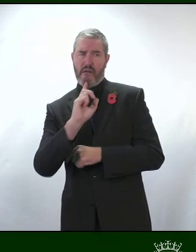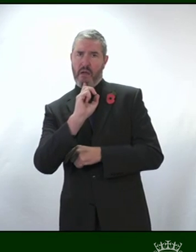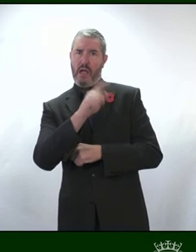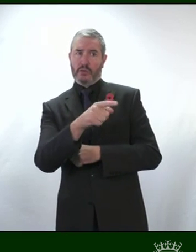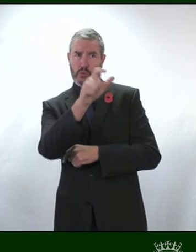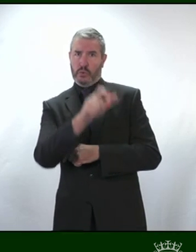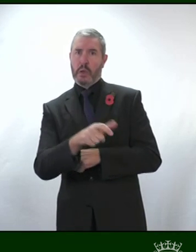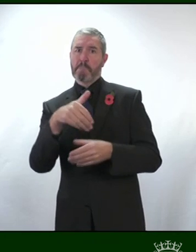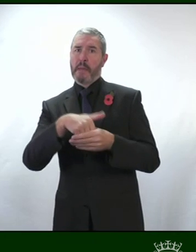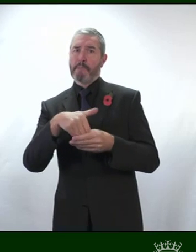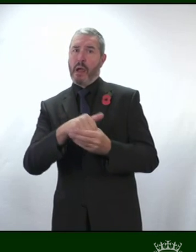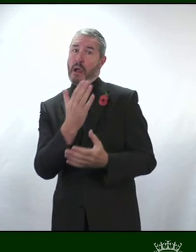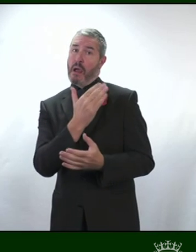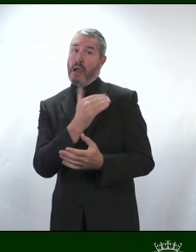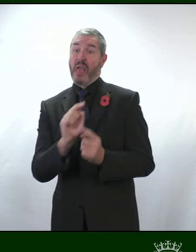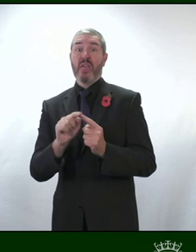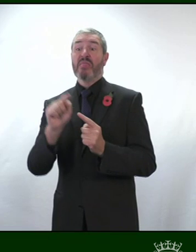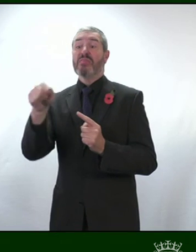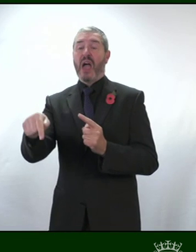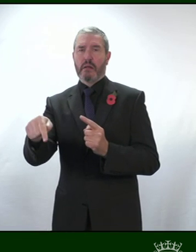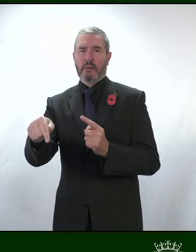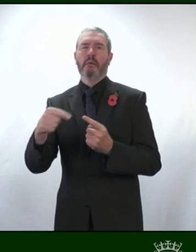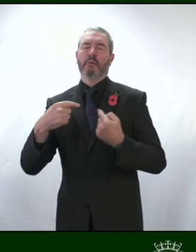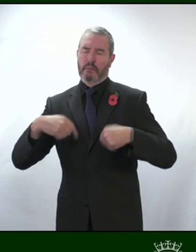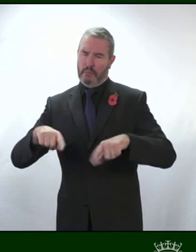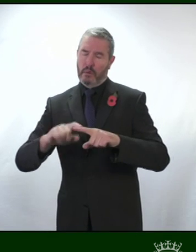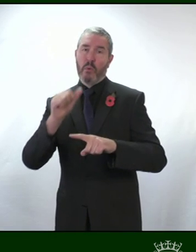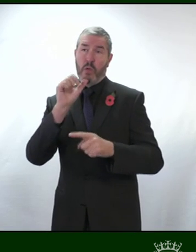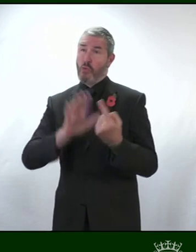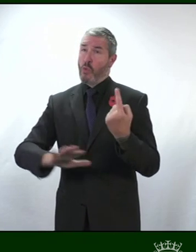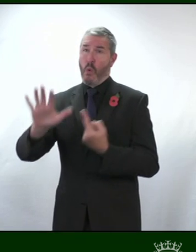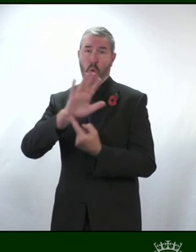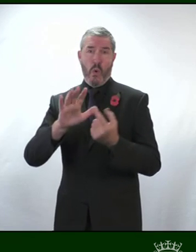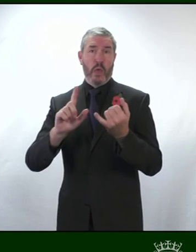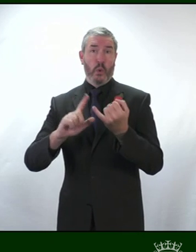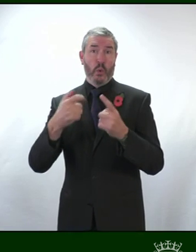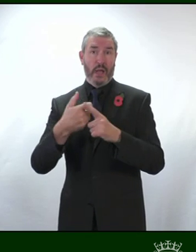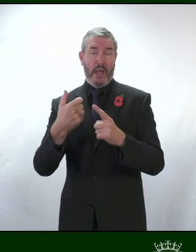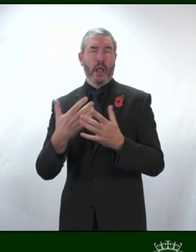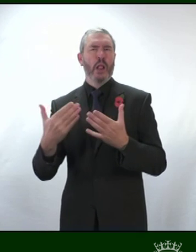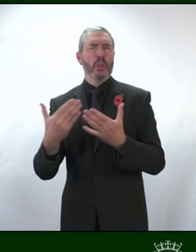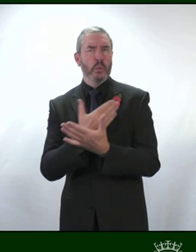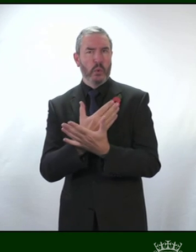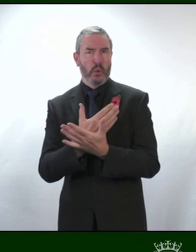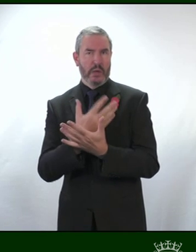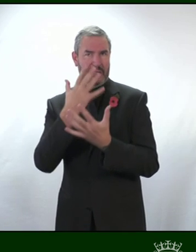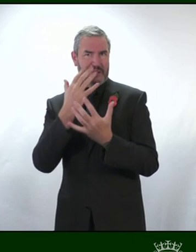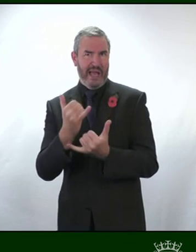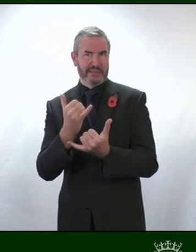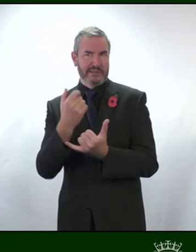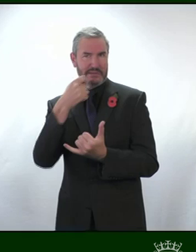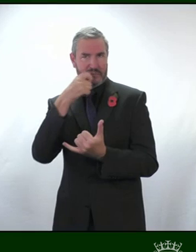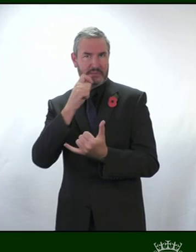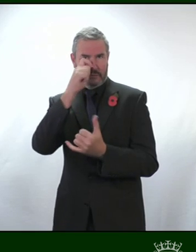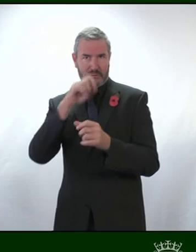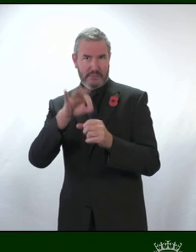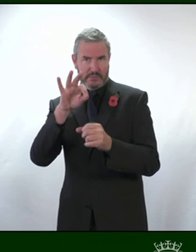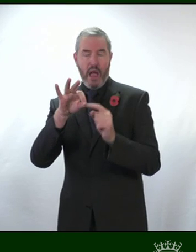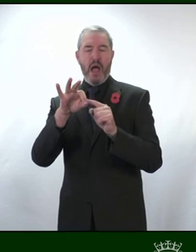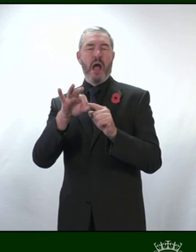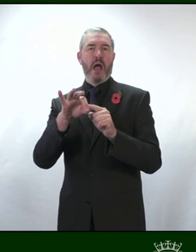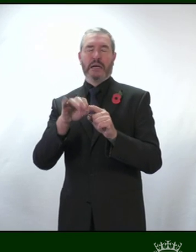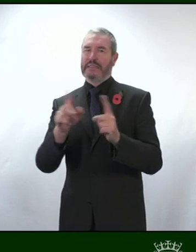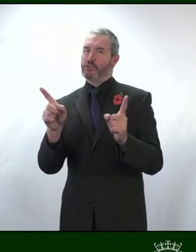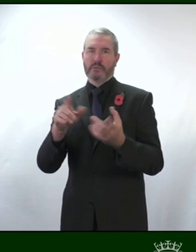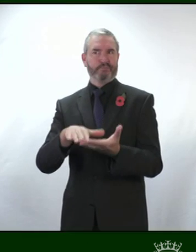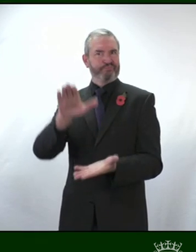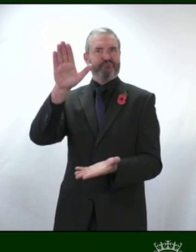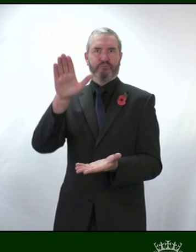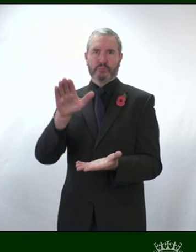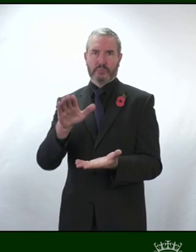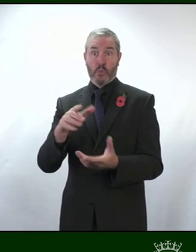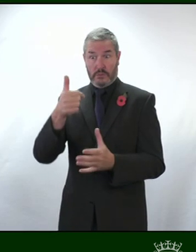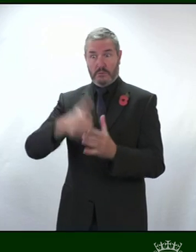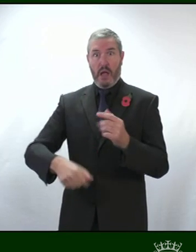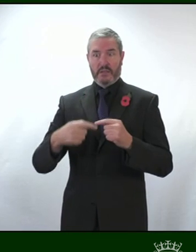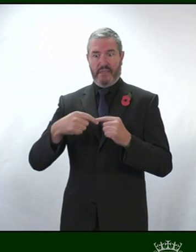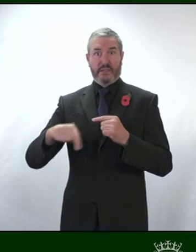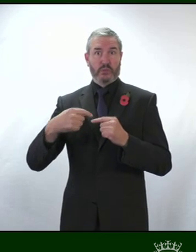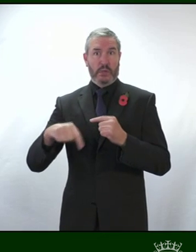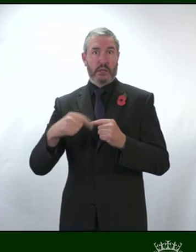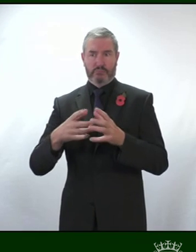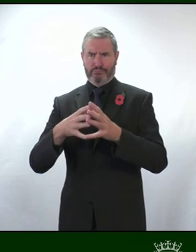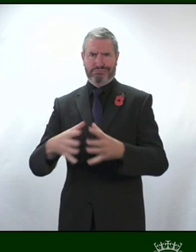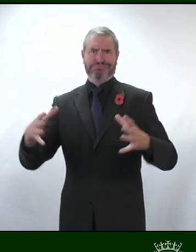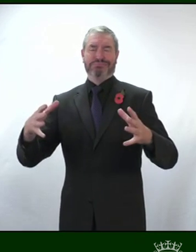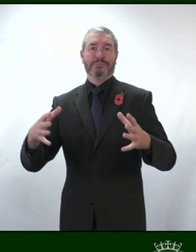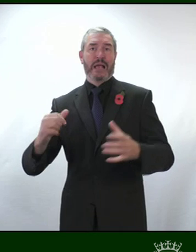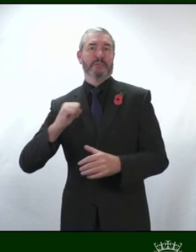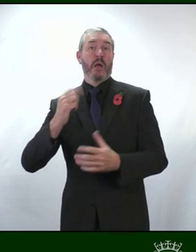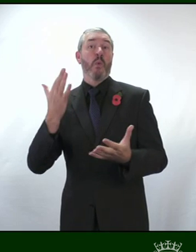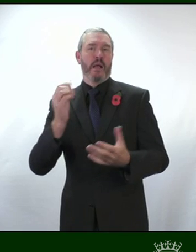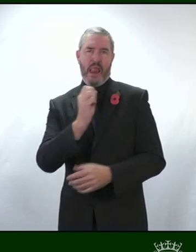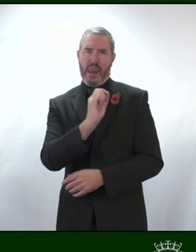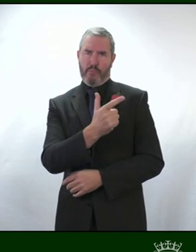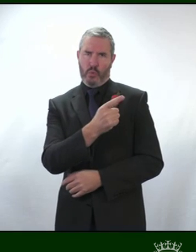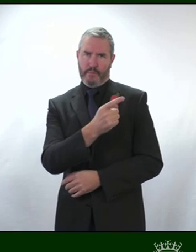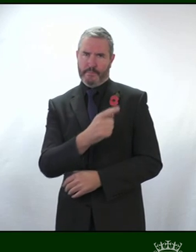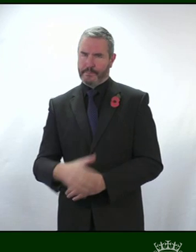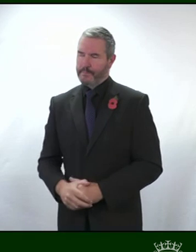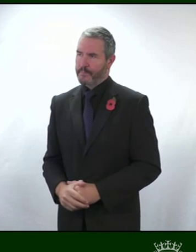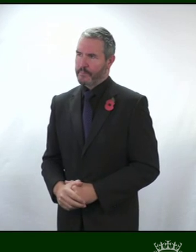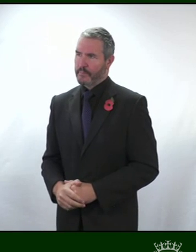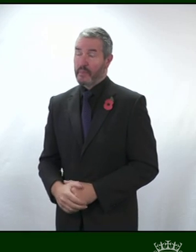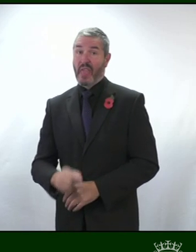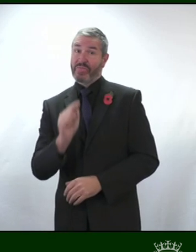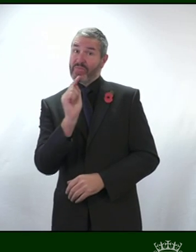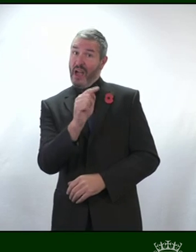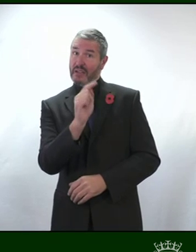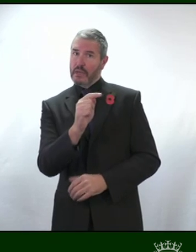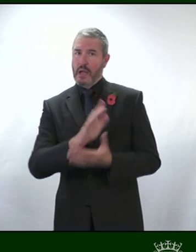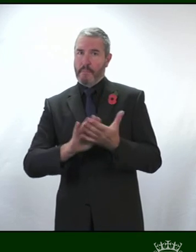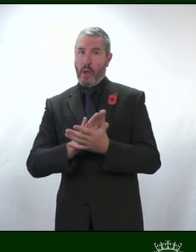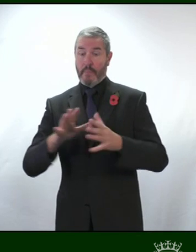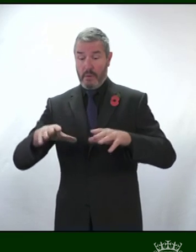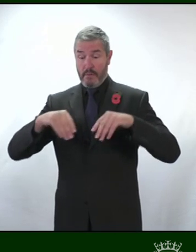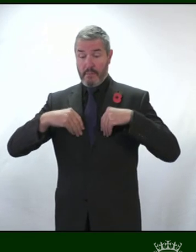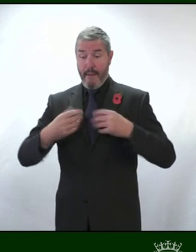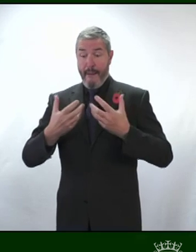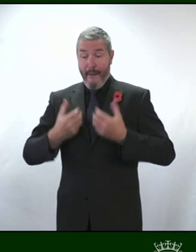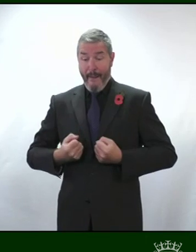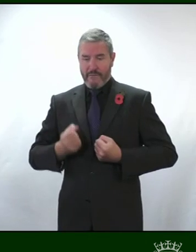Friend the Member for Harrogate and Knaresborough , we will be rolling out across this country new types of testing on a scale never seen before, beginning this week in Liverpool, enabling us to detect asymptomatic cases.